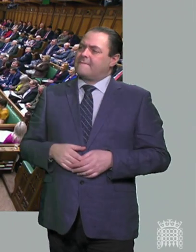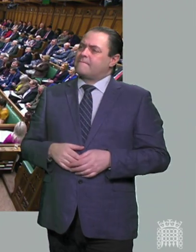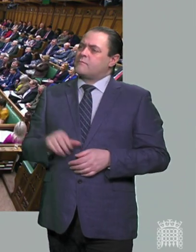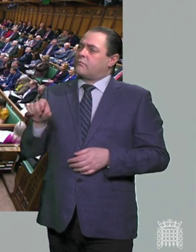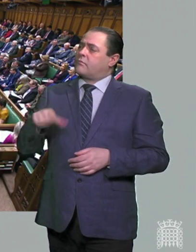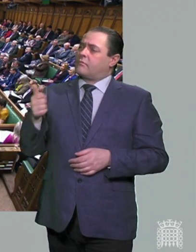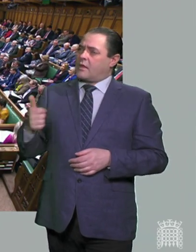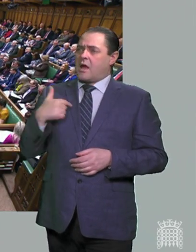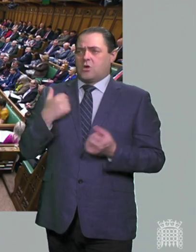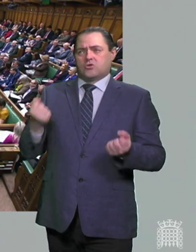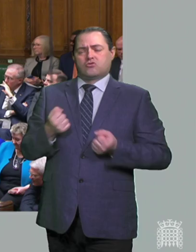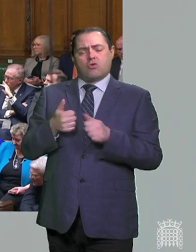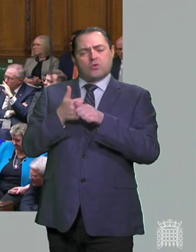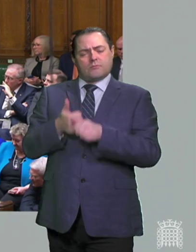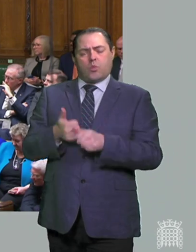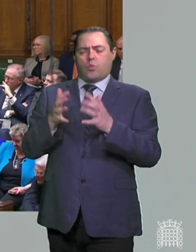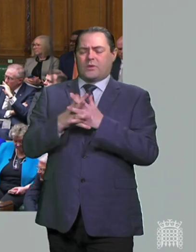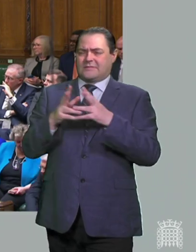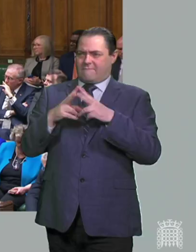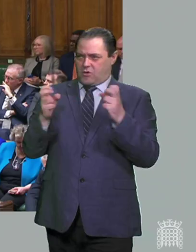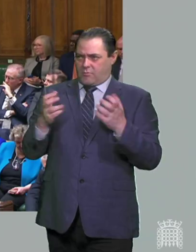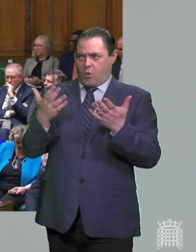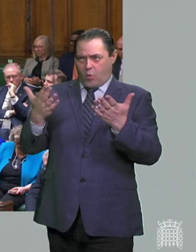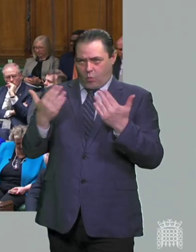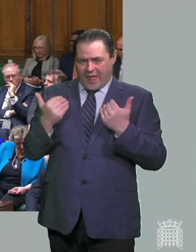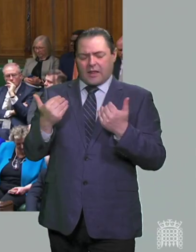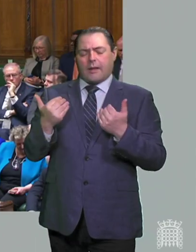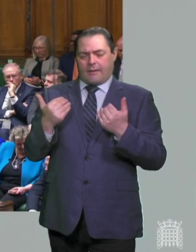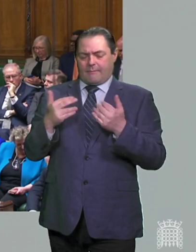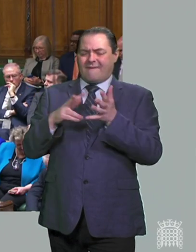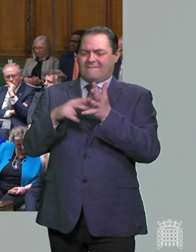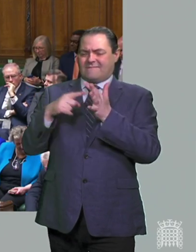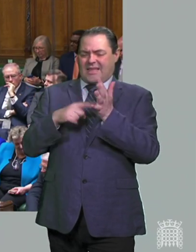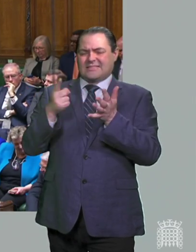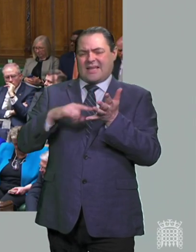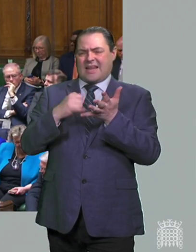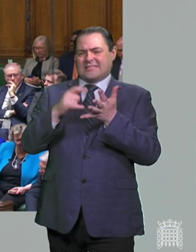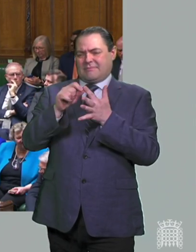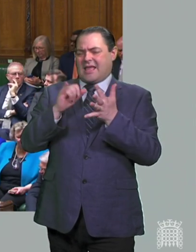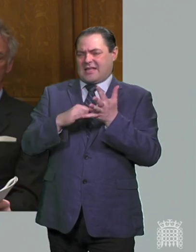I strongly support the Windsor framework and welcome the veterinary and sanitary and phytosanitary measures.